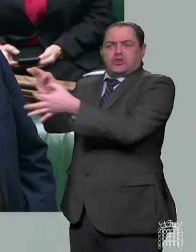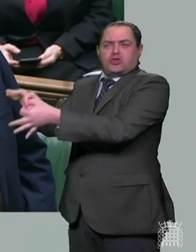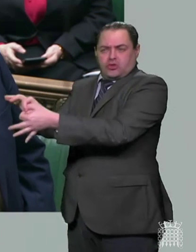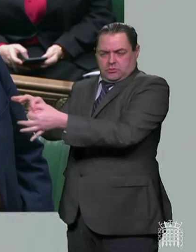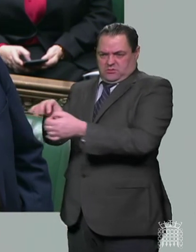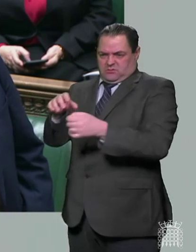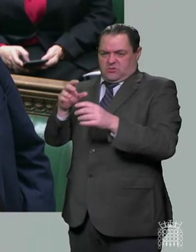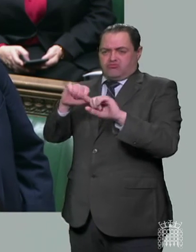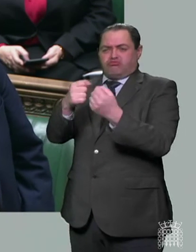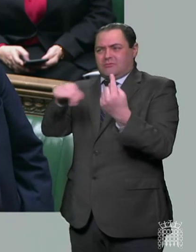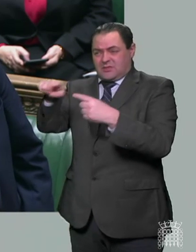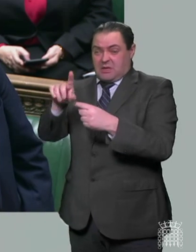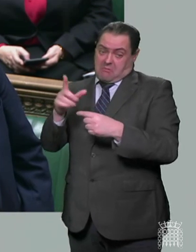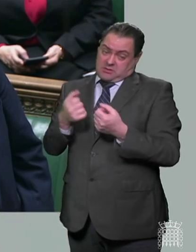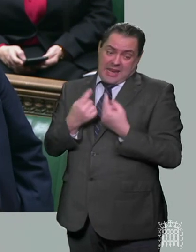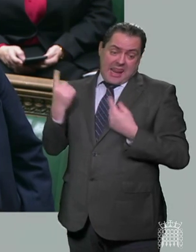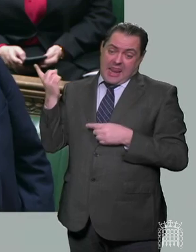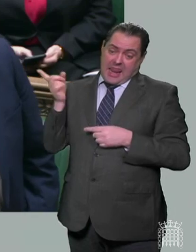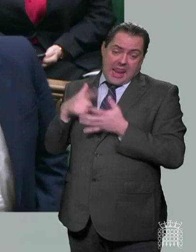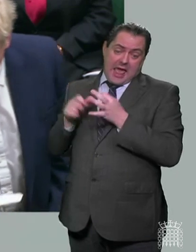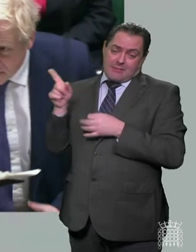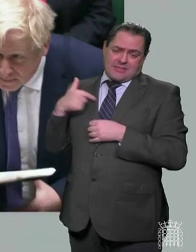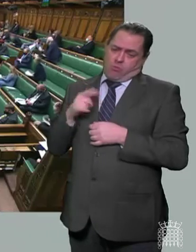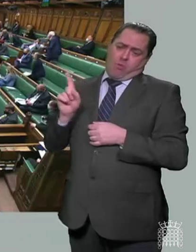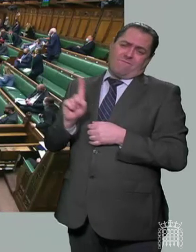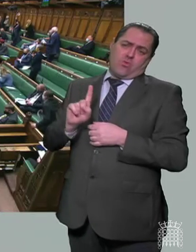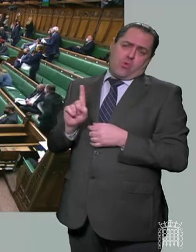What did the Opposition say? They said that the funding could not be justified.